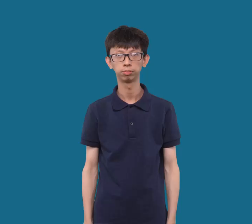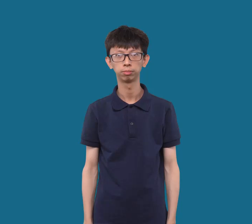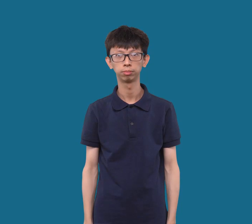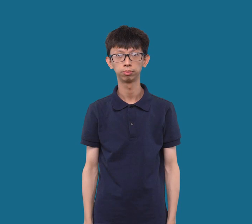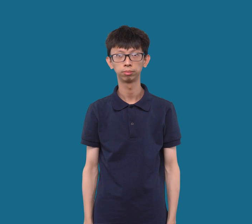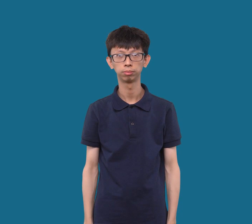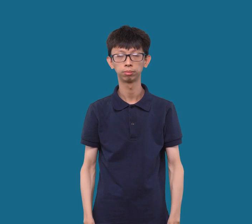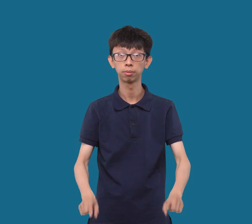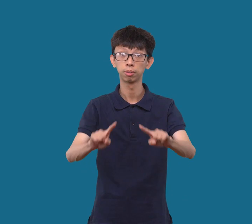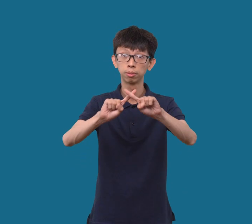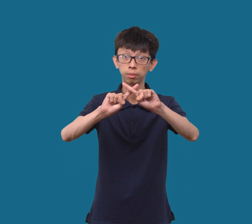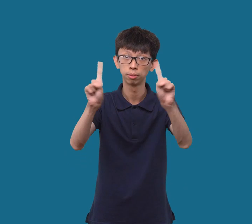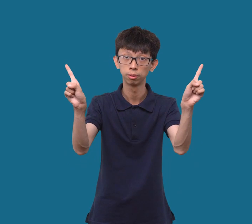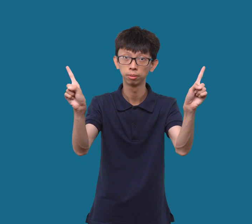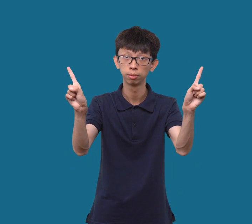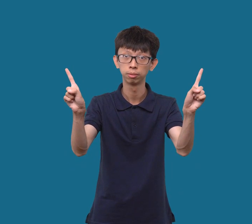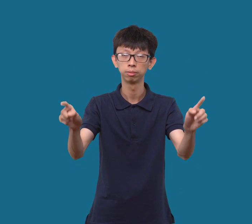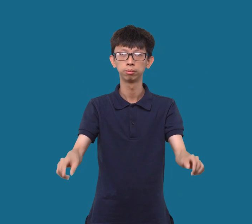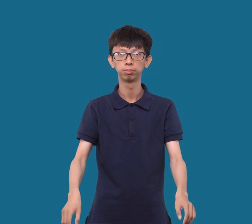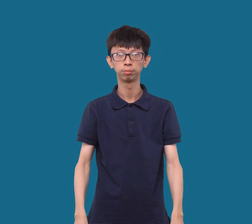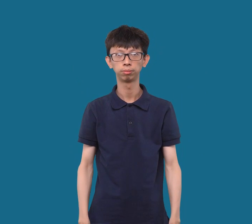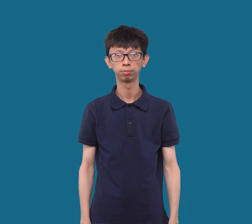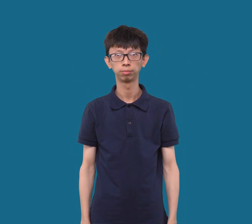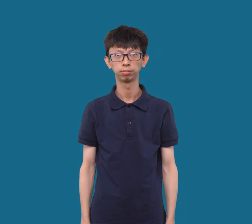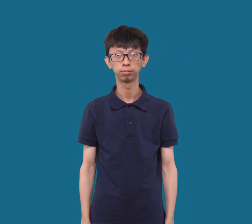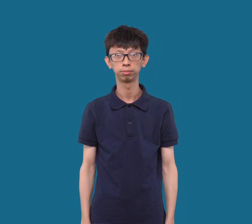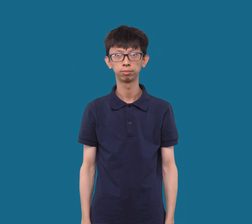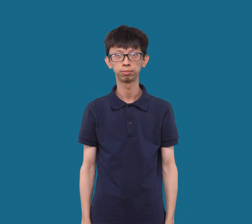khác